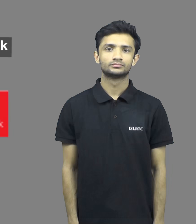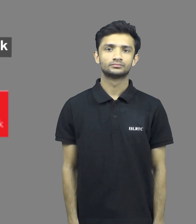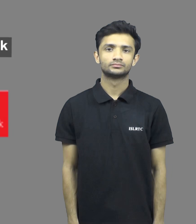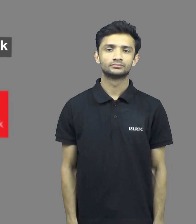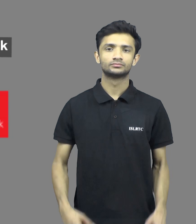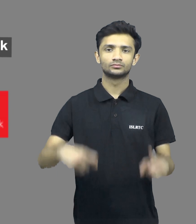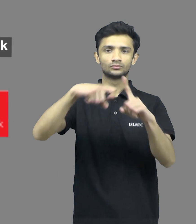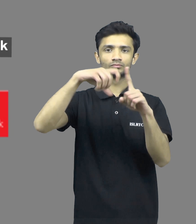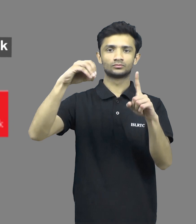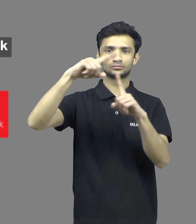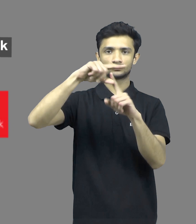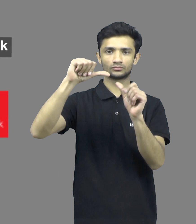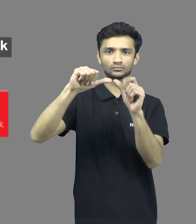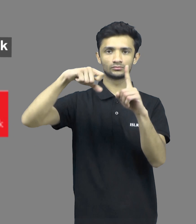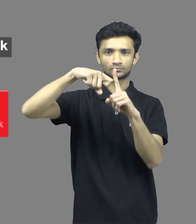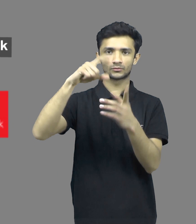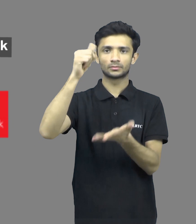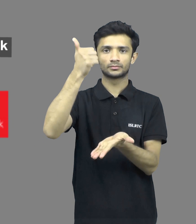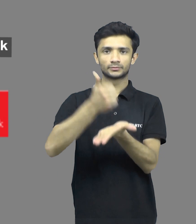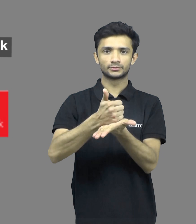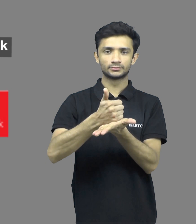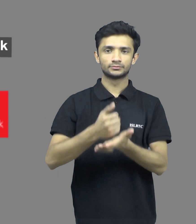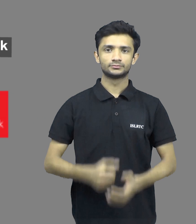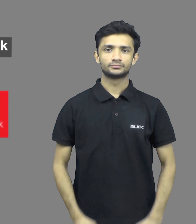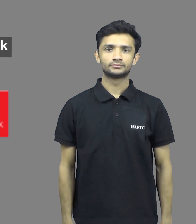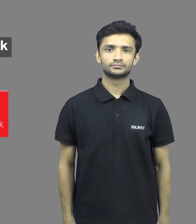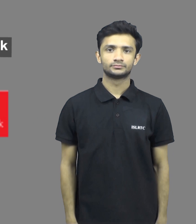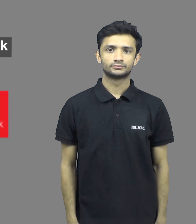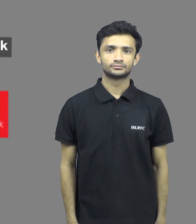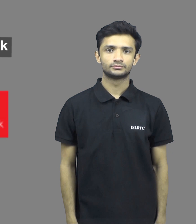Kotak Mahindra Bank